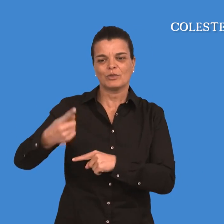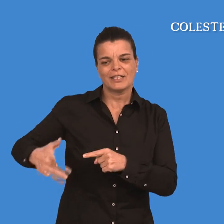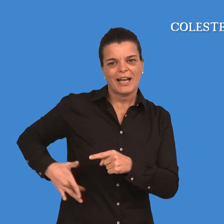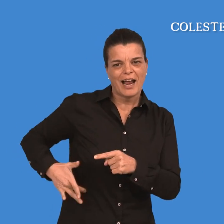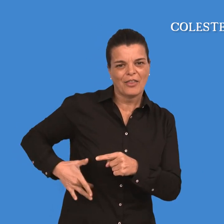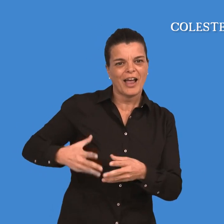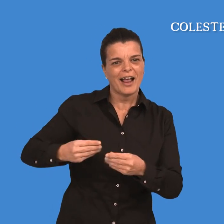hígado